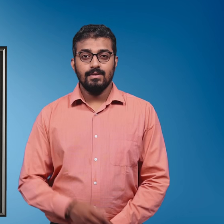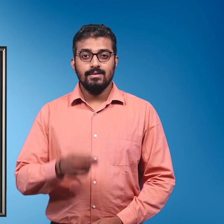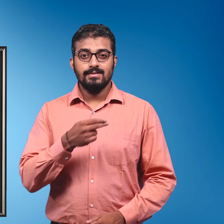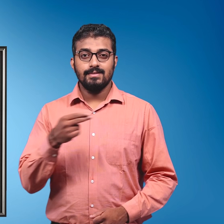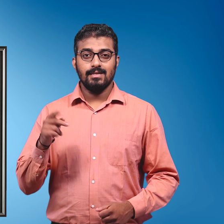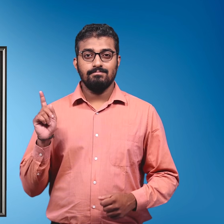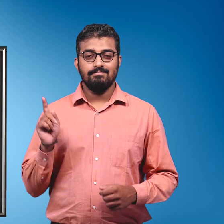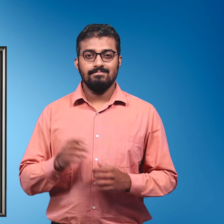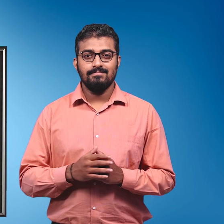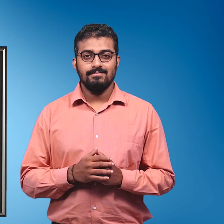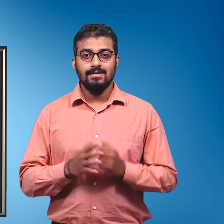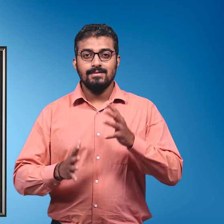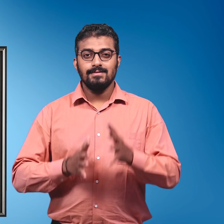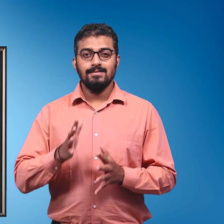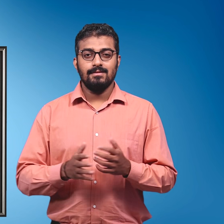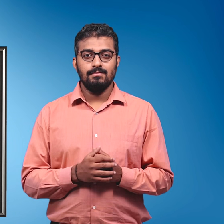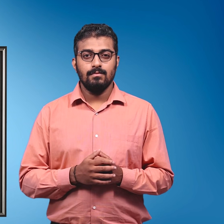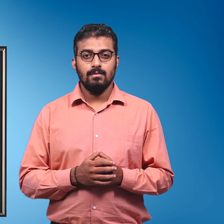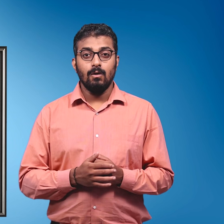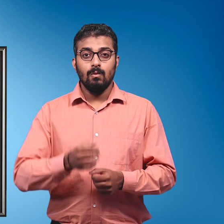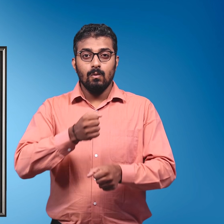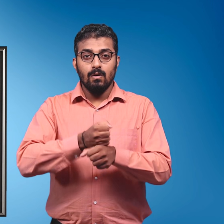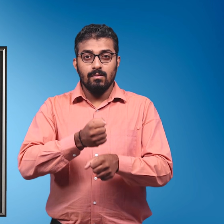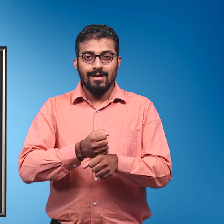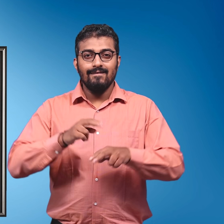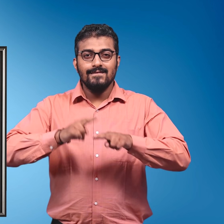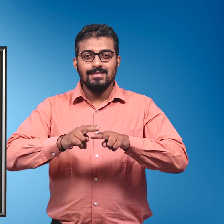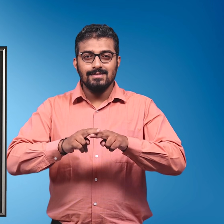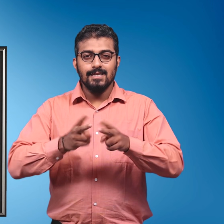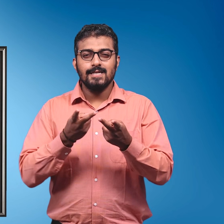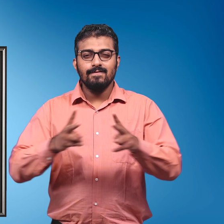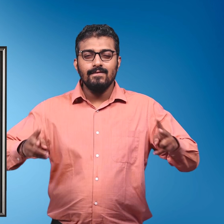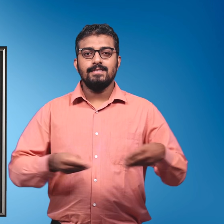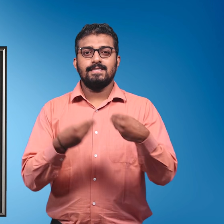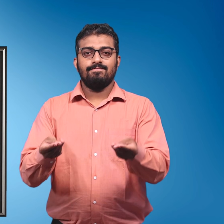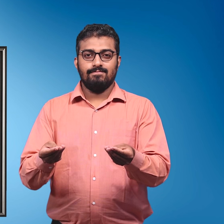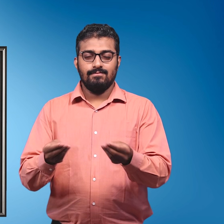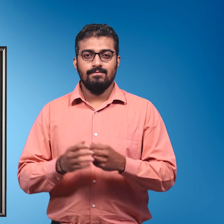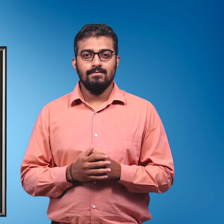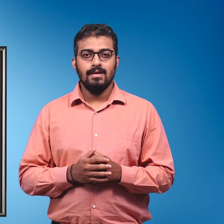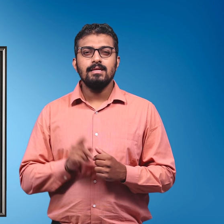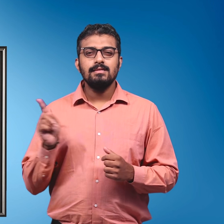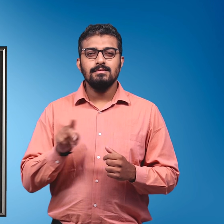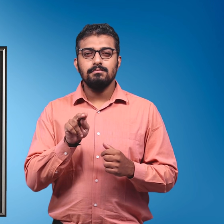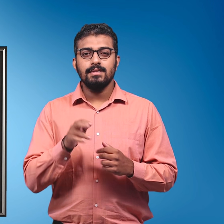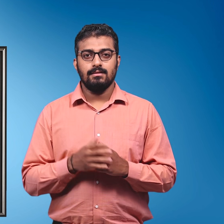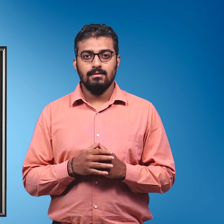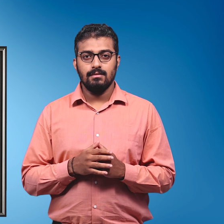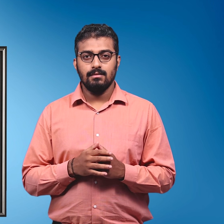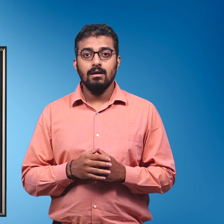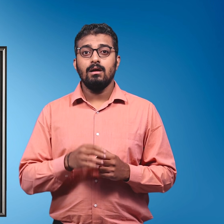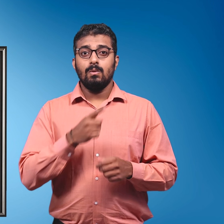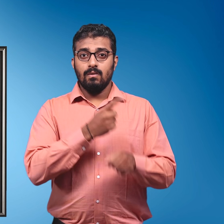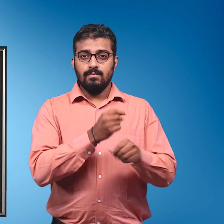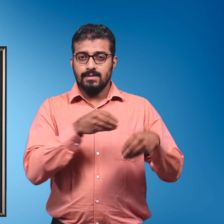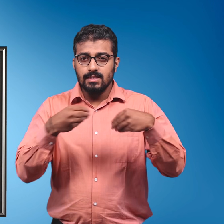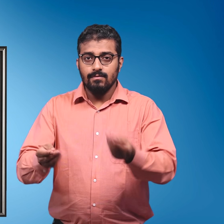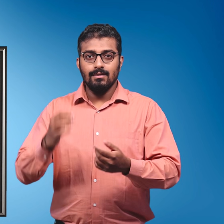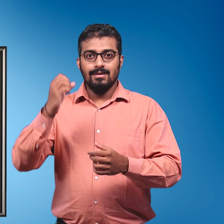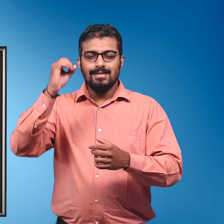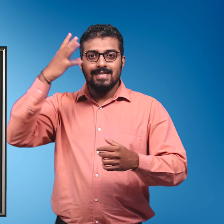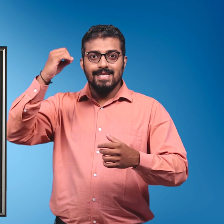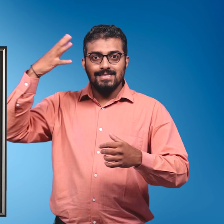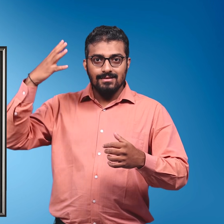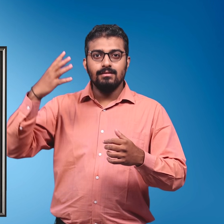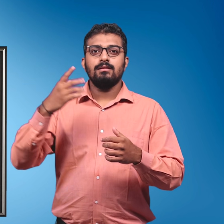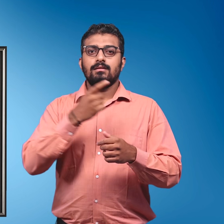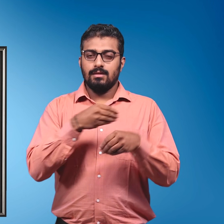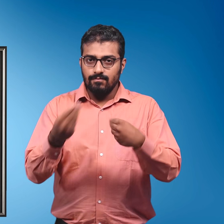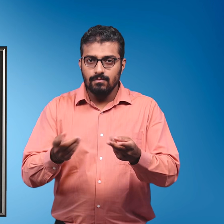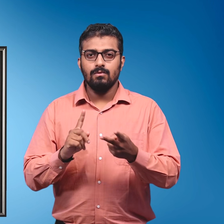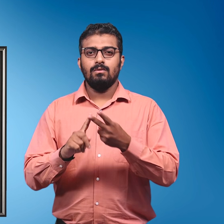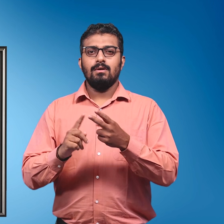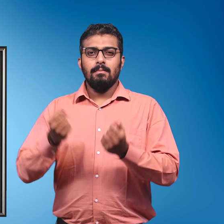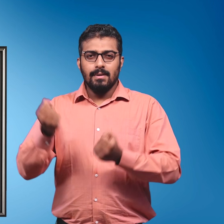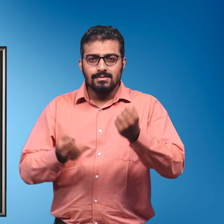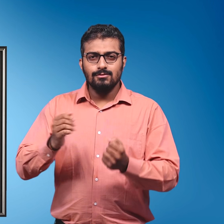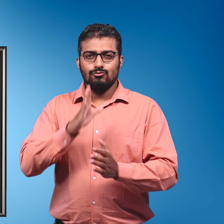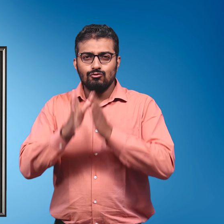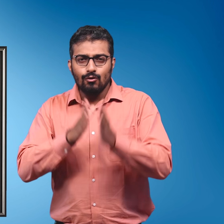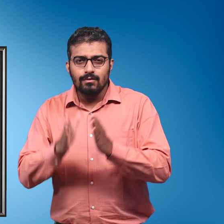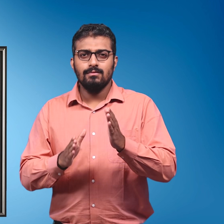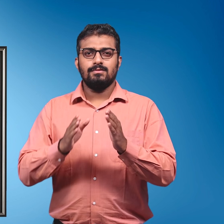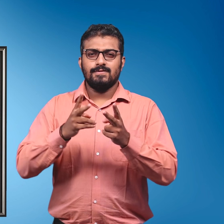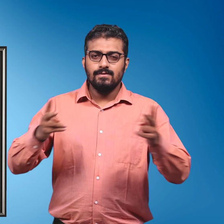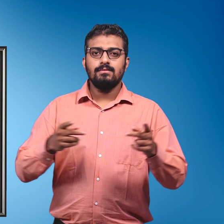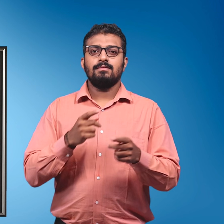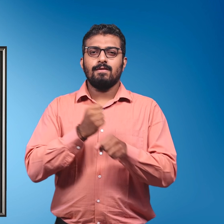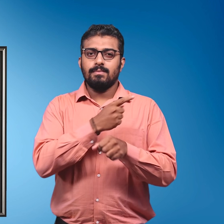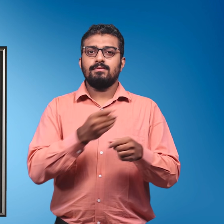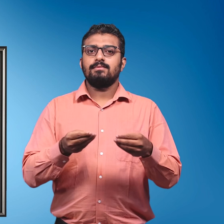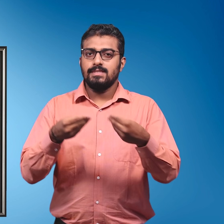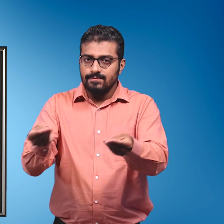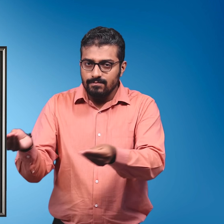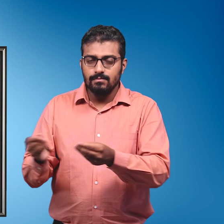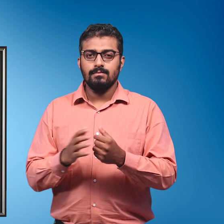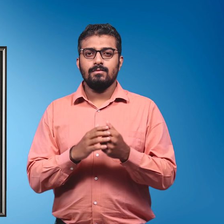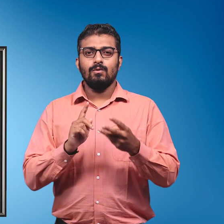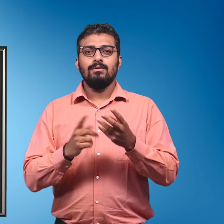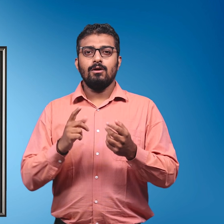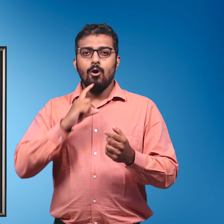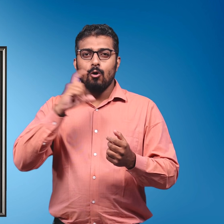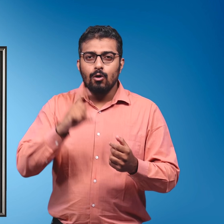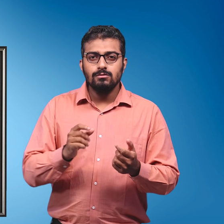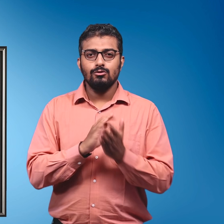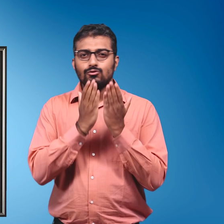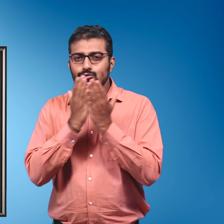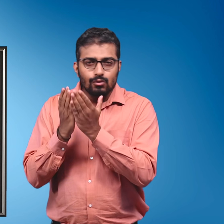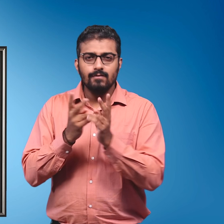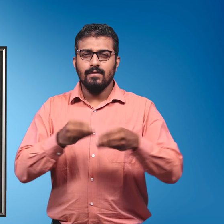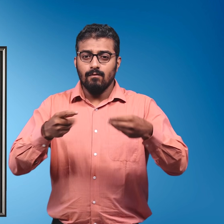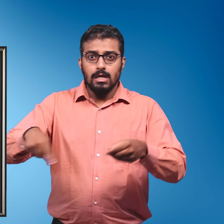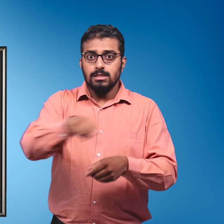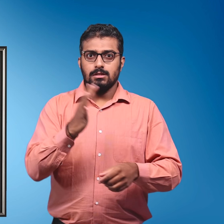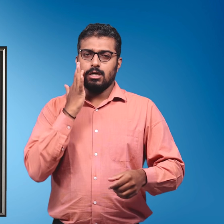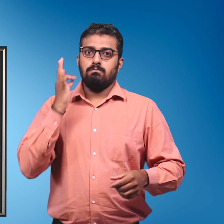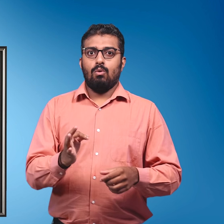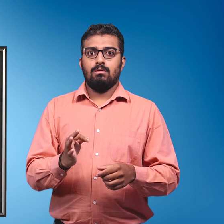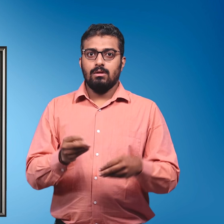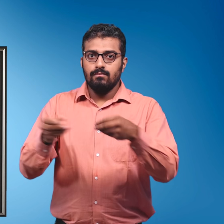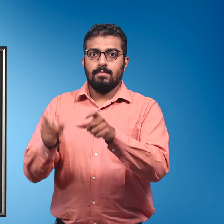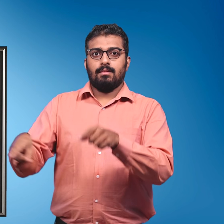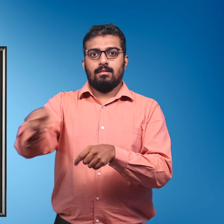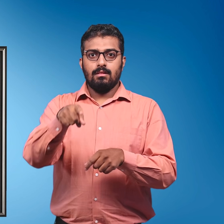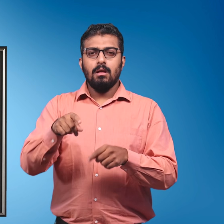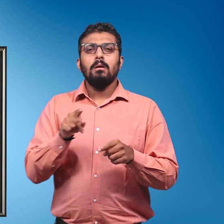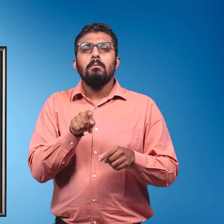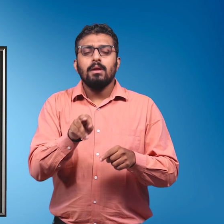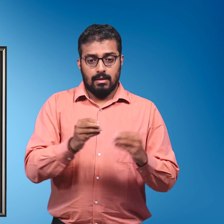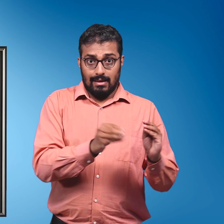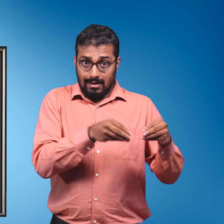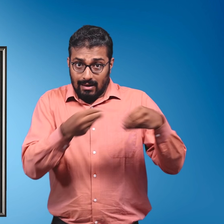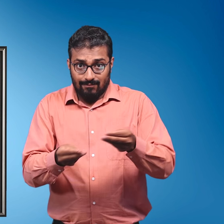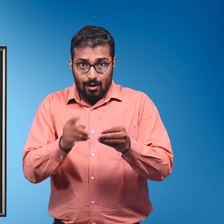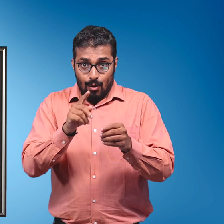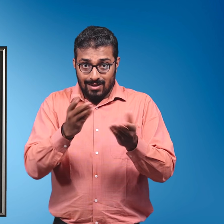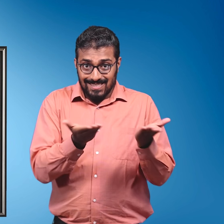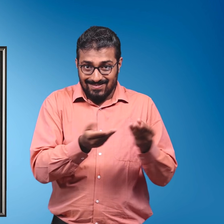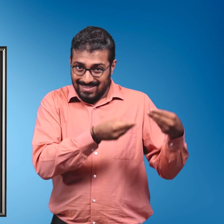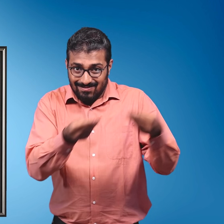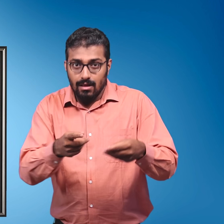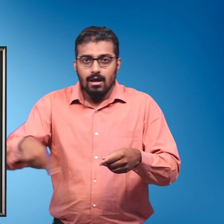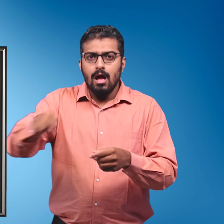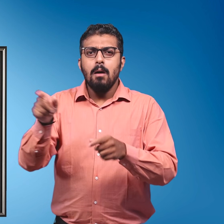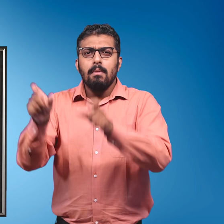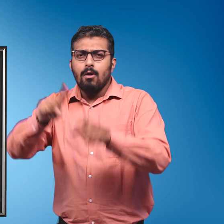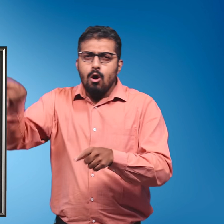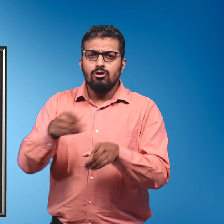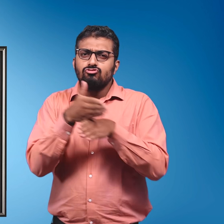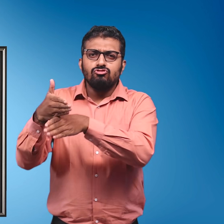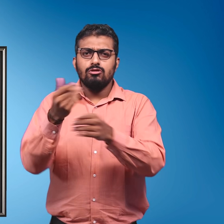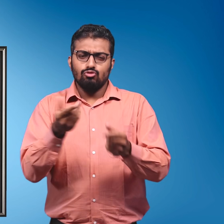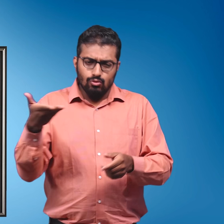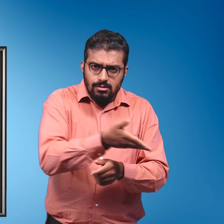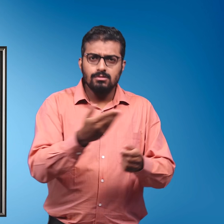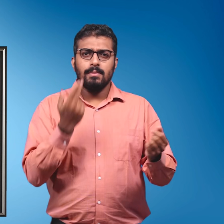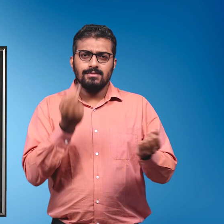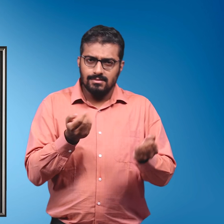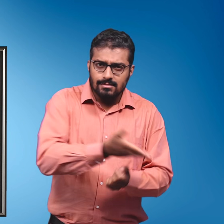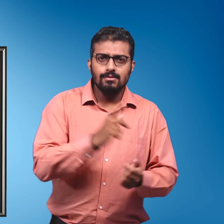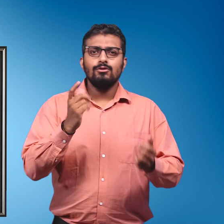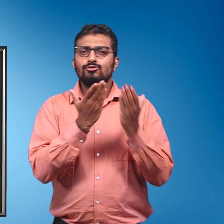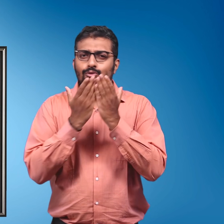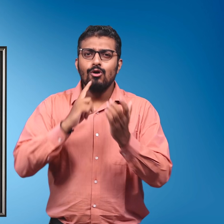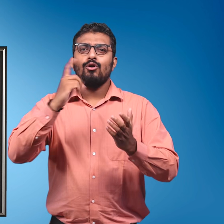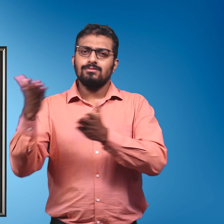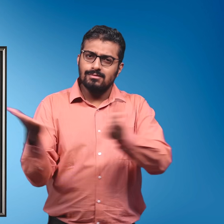Public Facilities This sign means public facilities. These are things like electricity, public transport, schools and colleges that are necessary. Once such a service is provided, its benefits can be shared by many people.